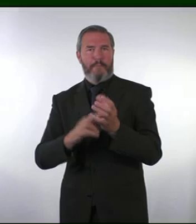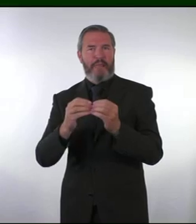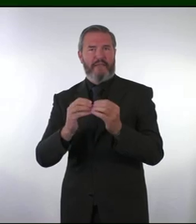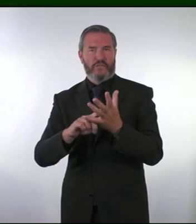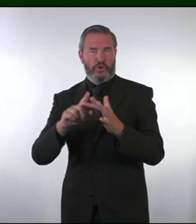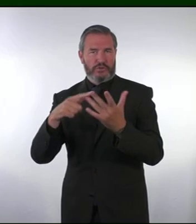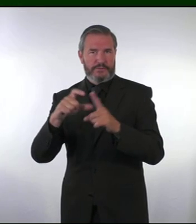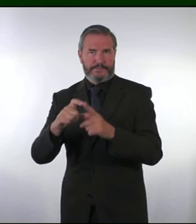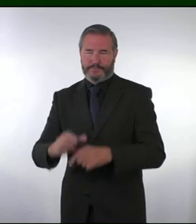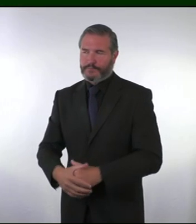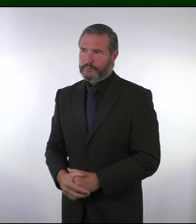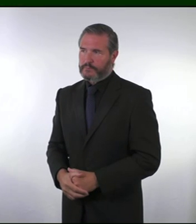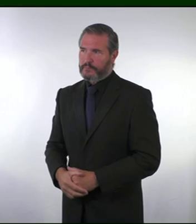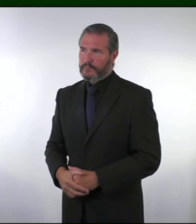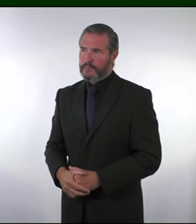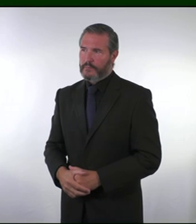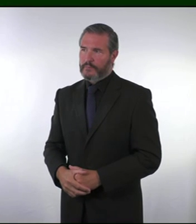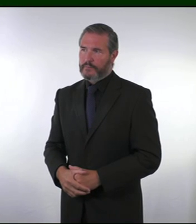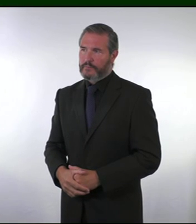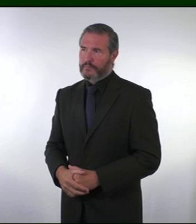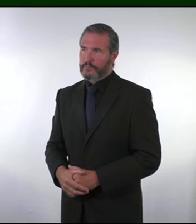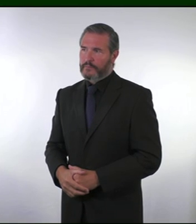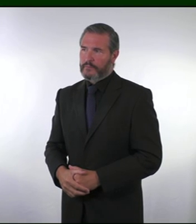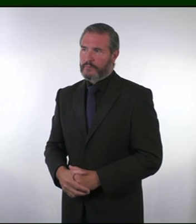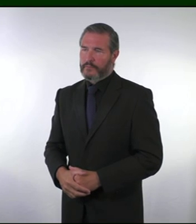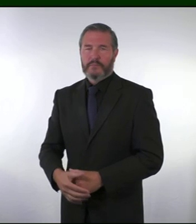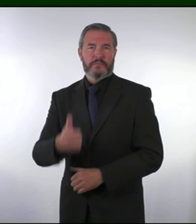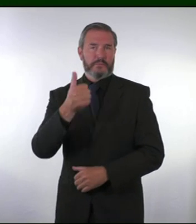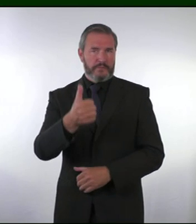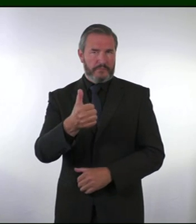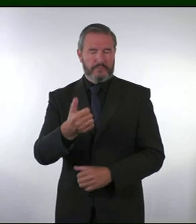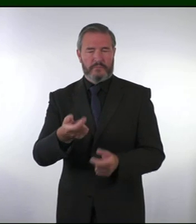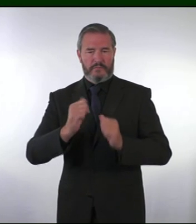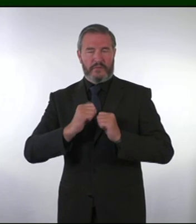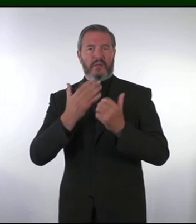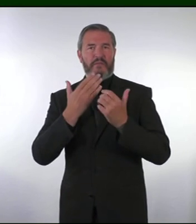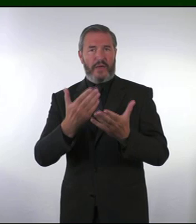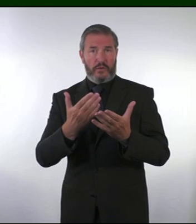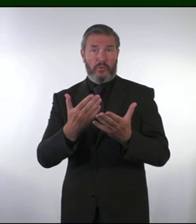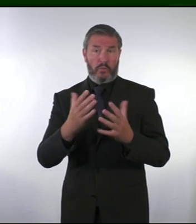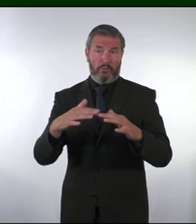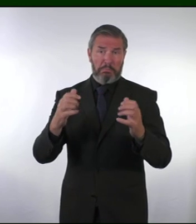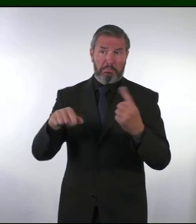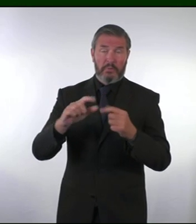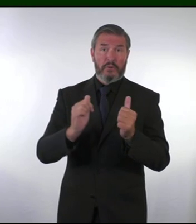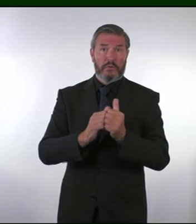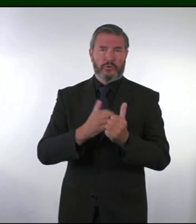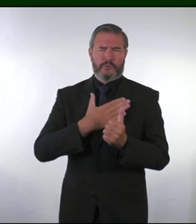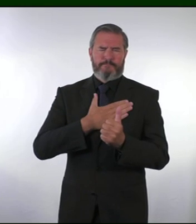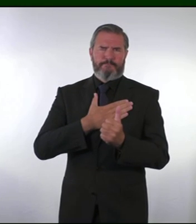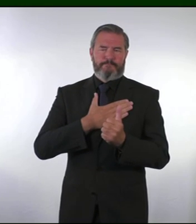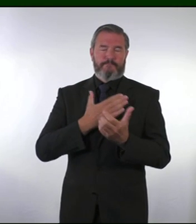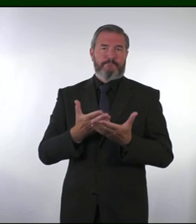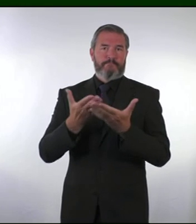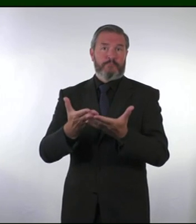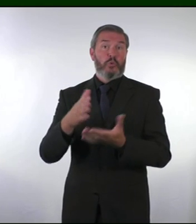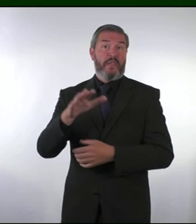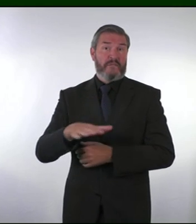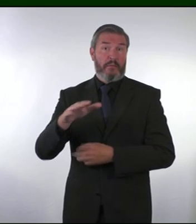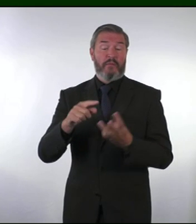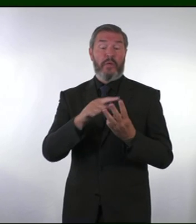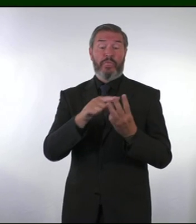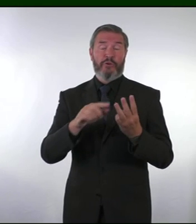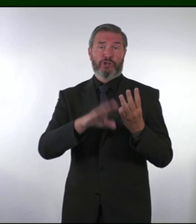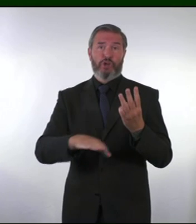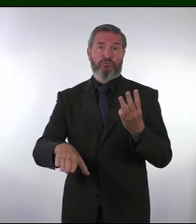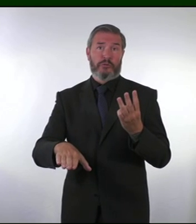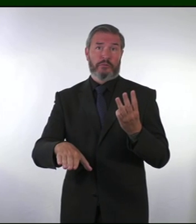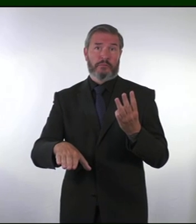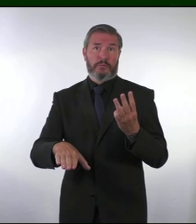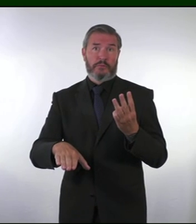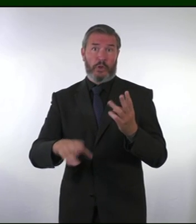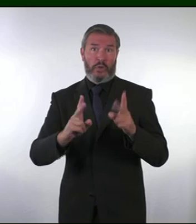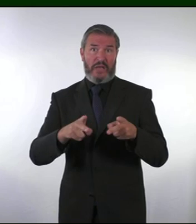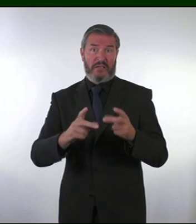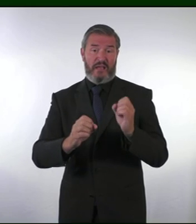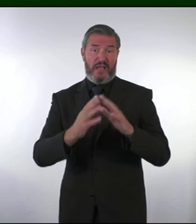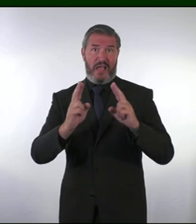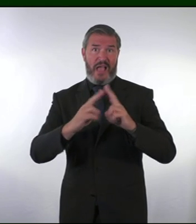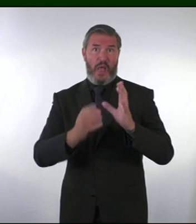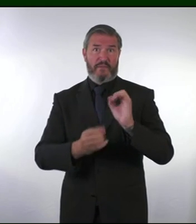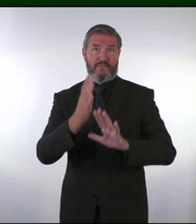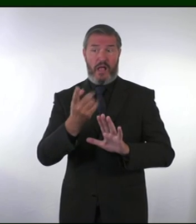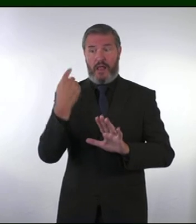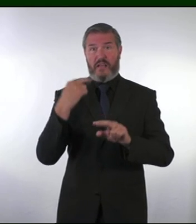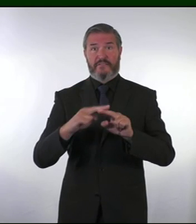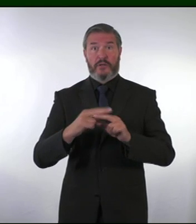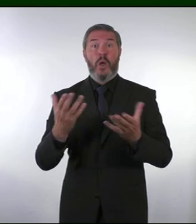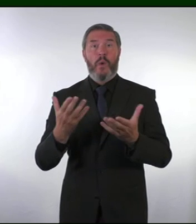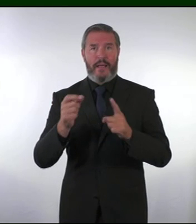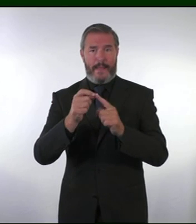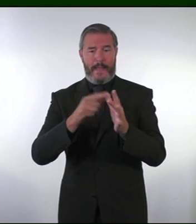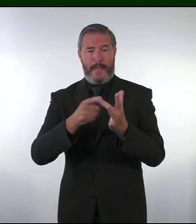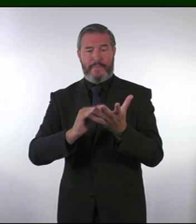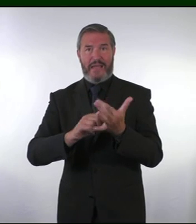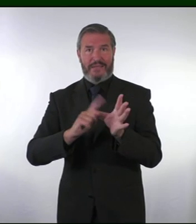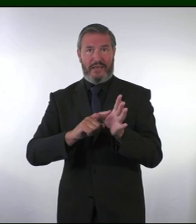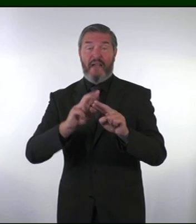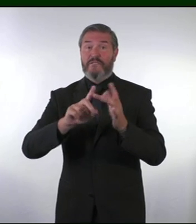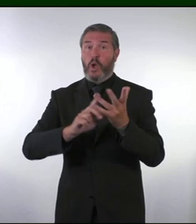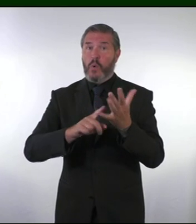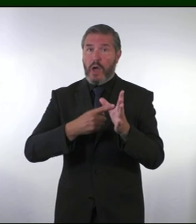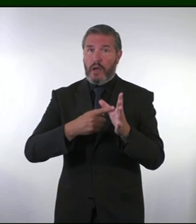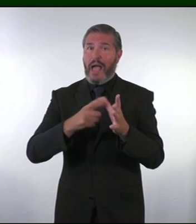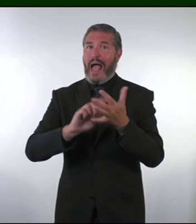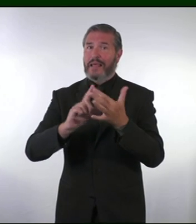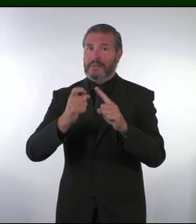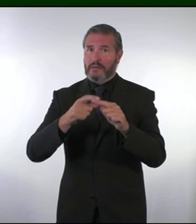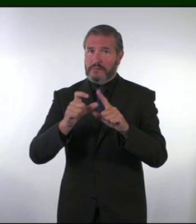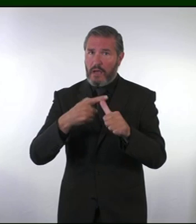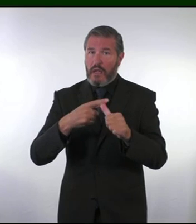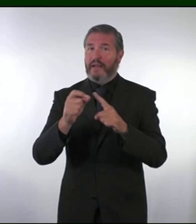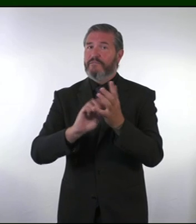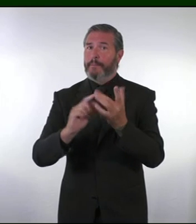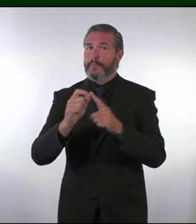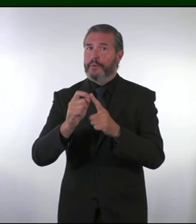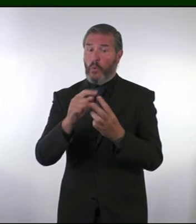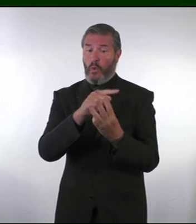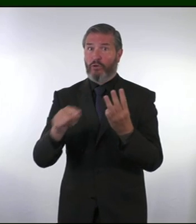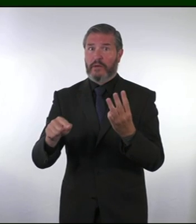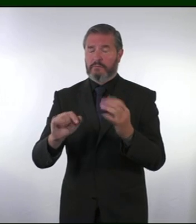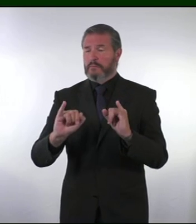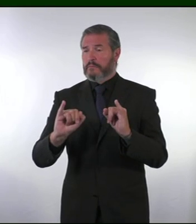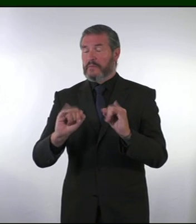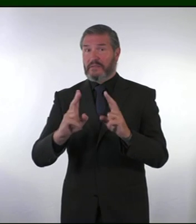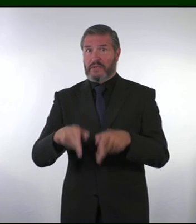I am sure the whole House will join me in passing on condolences to the family of the three children who sadly lost their lives in a house fire in Paisley last Friday evening, Fiona, Alexander and Philip Gibson—such a terrible tragedy.